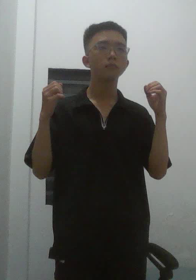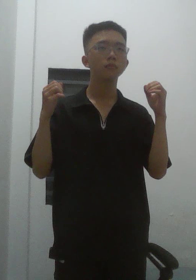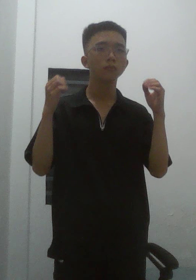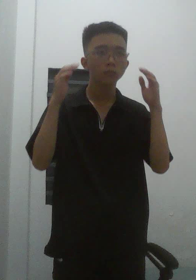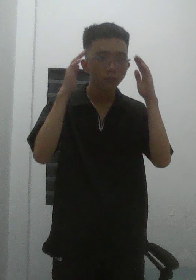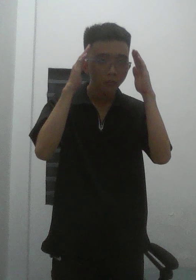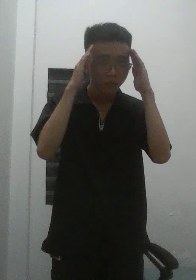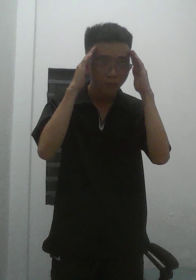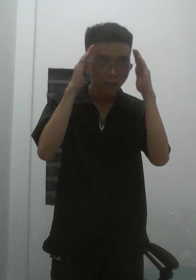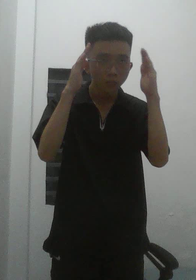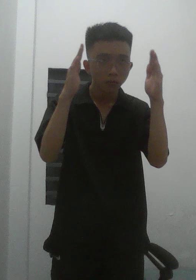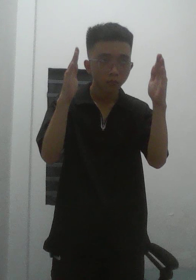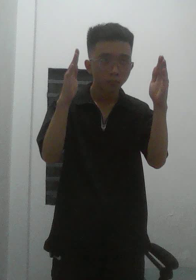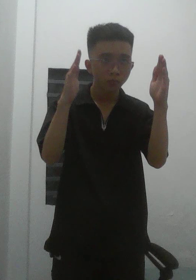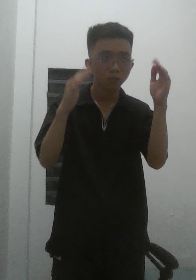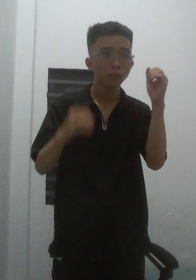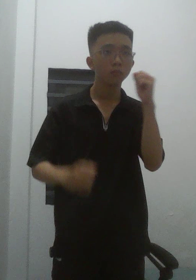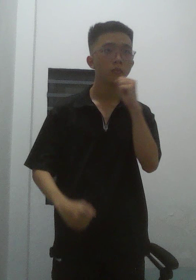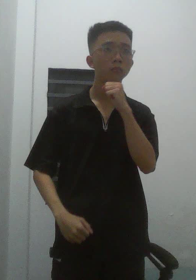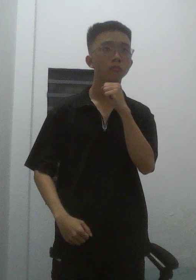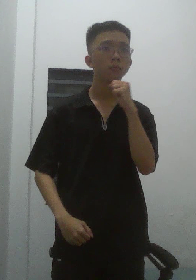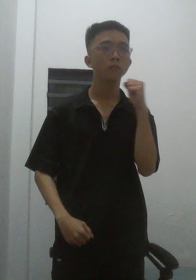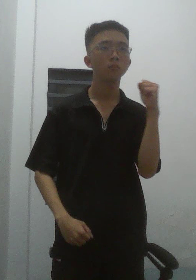khong quan tam